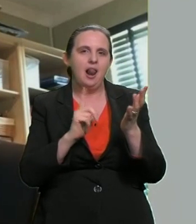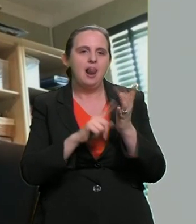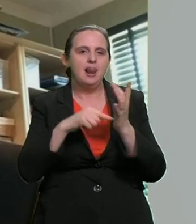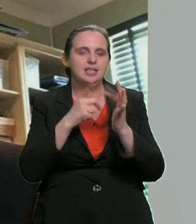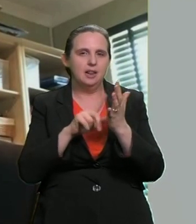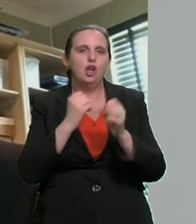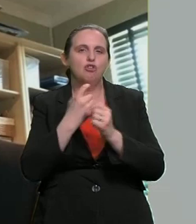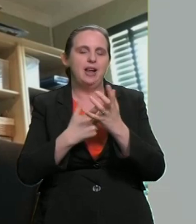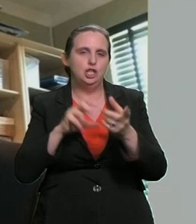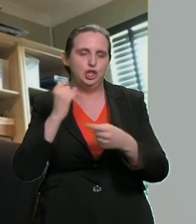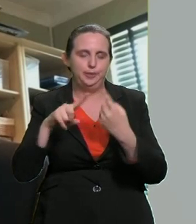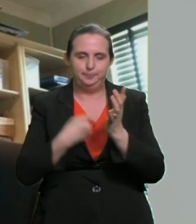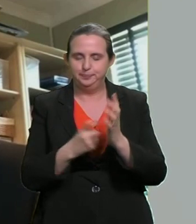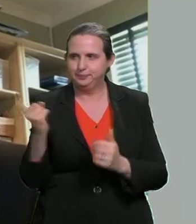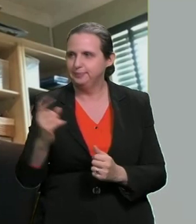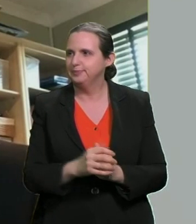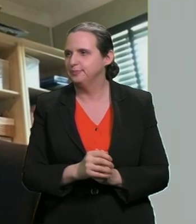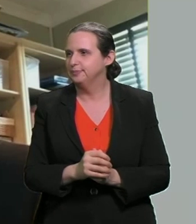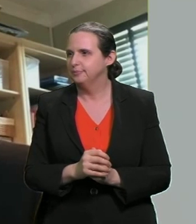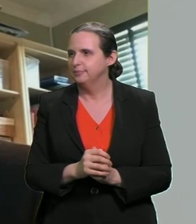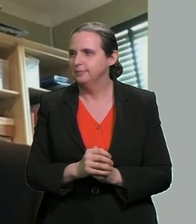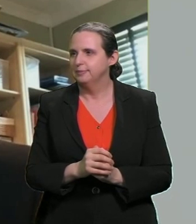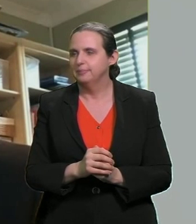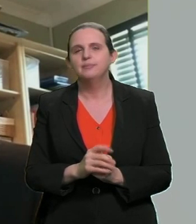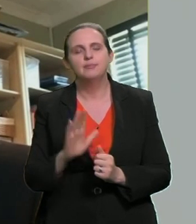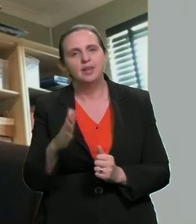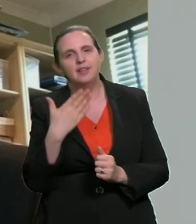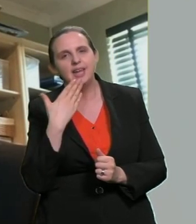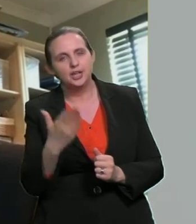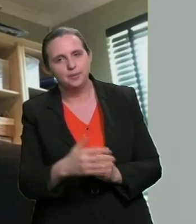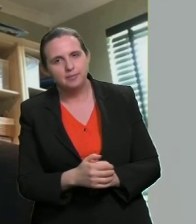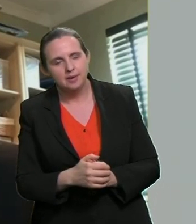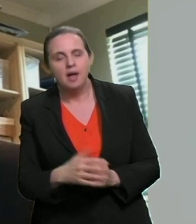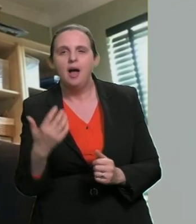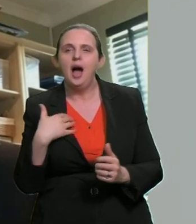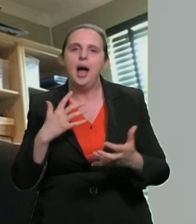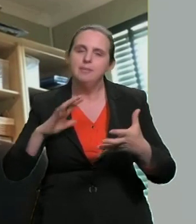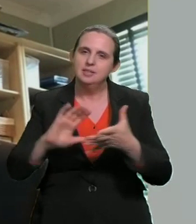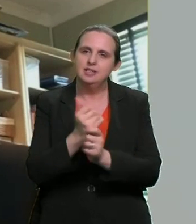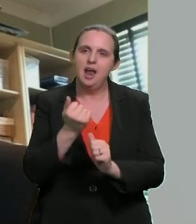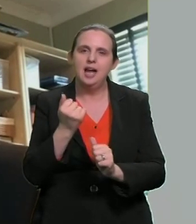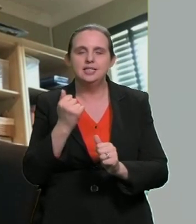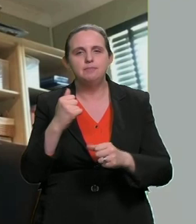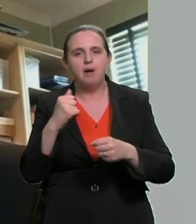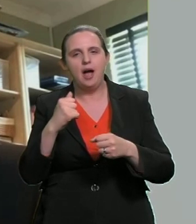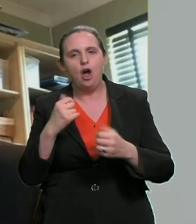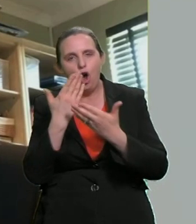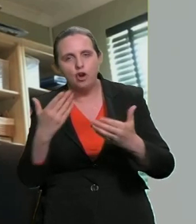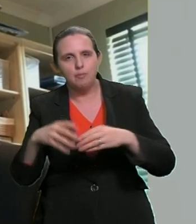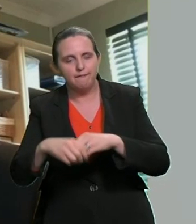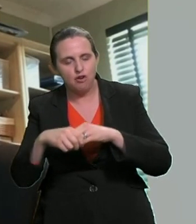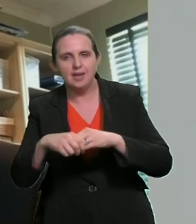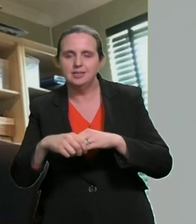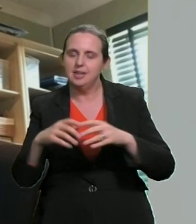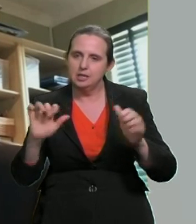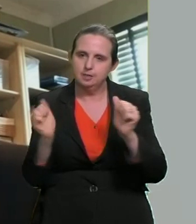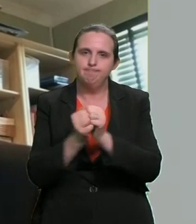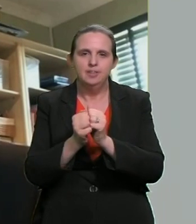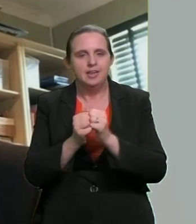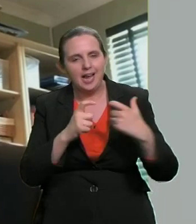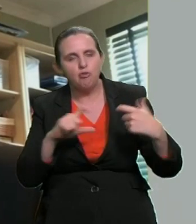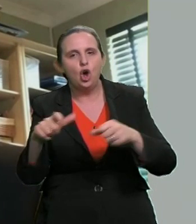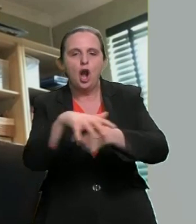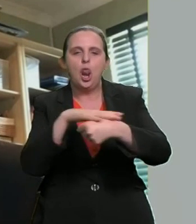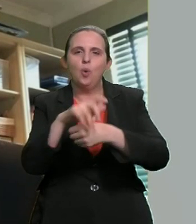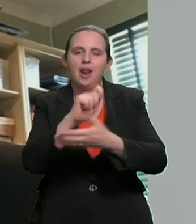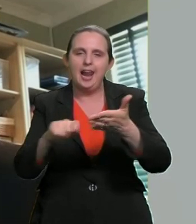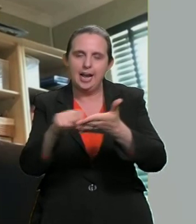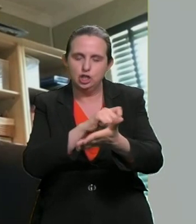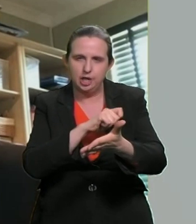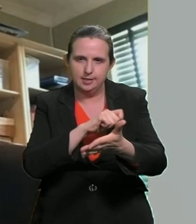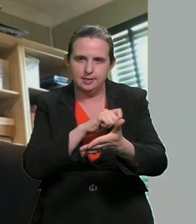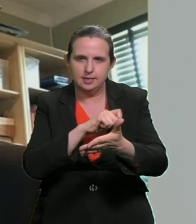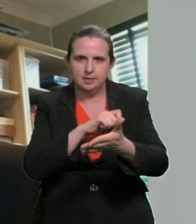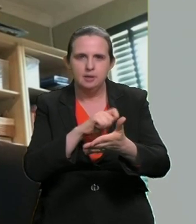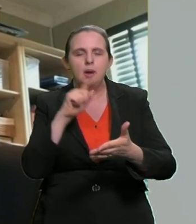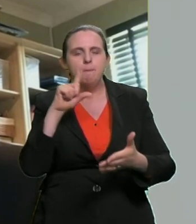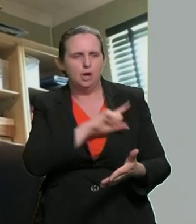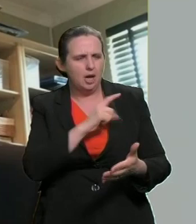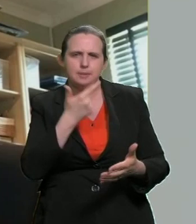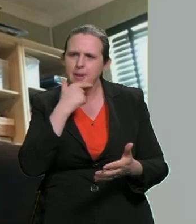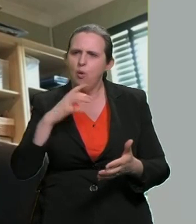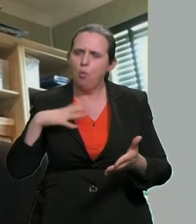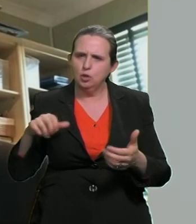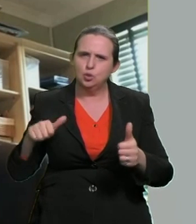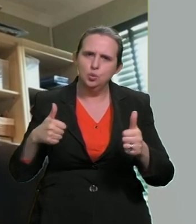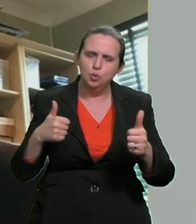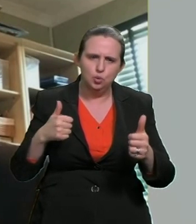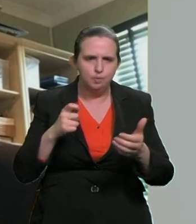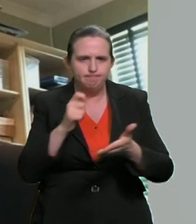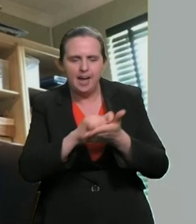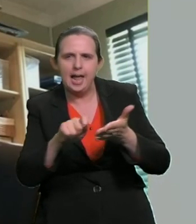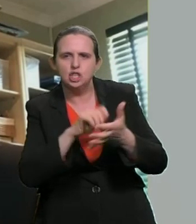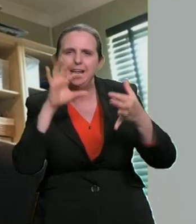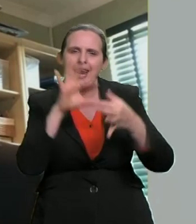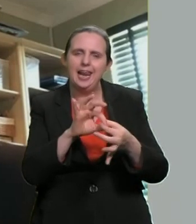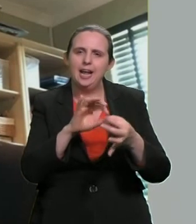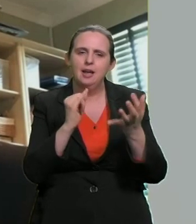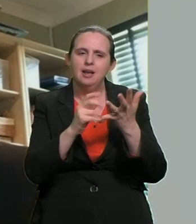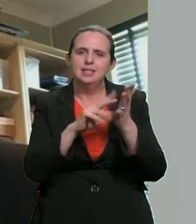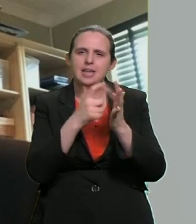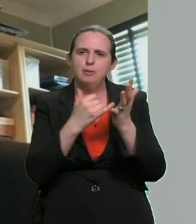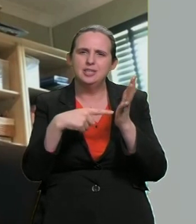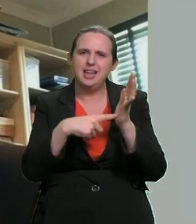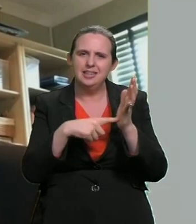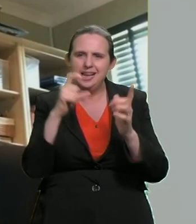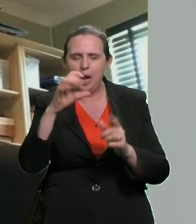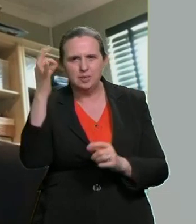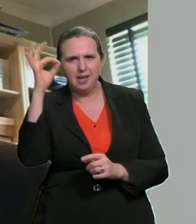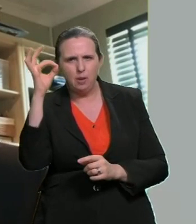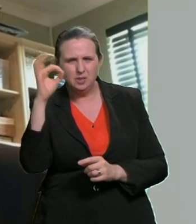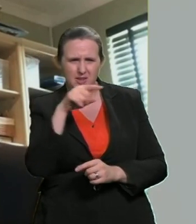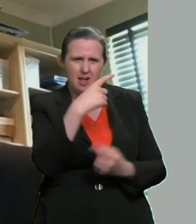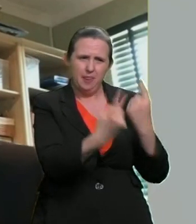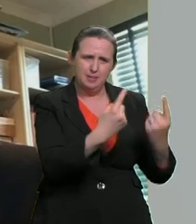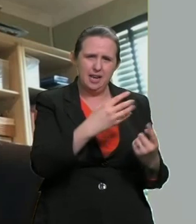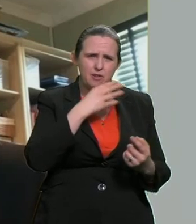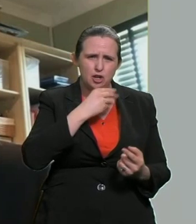Mr Speaker, thank you as always. I am delighted my right honourable Friend is defending democracy by pushing ahead with local elections, but here in the land of King Alfred the people desperately want to give their verdict on Somerset County Council, which I am afraid has been using covid money to spend on things that have nothing to do with the pandemic.